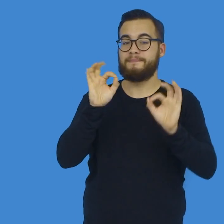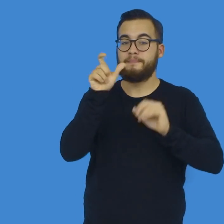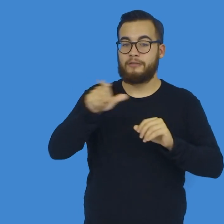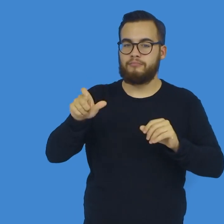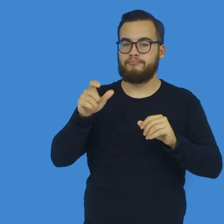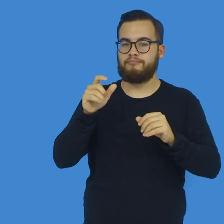persona